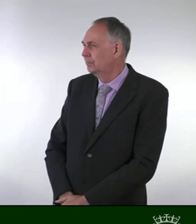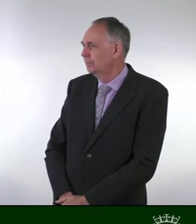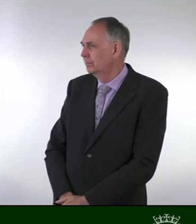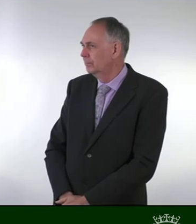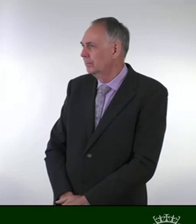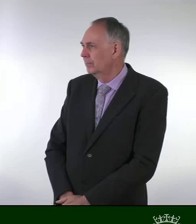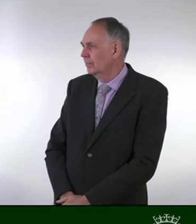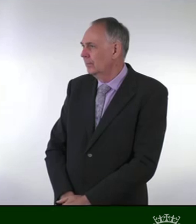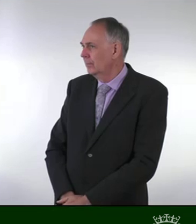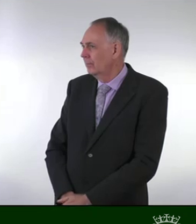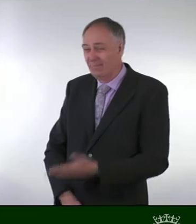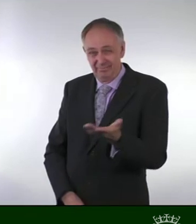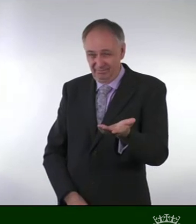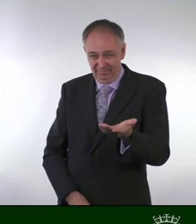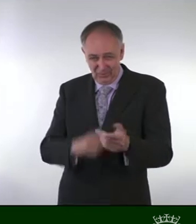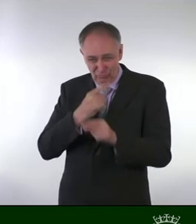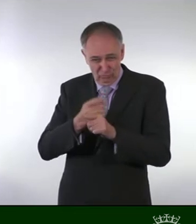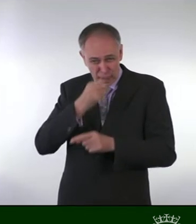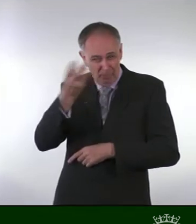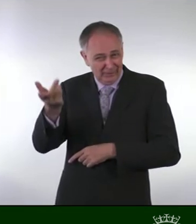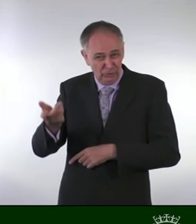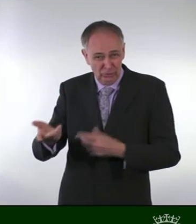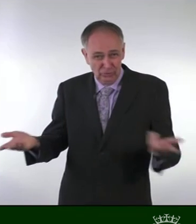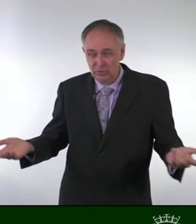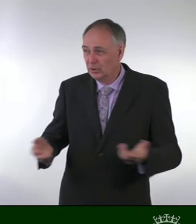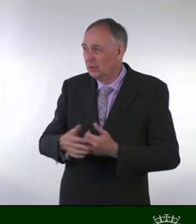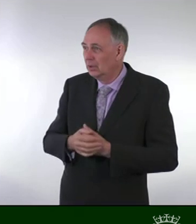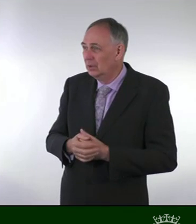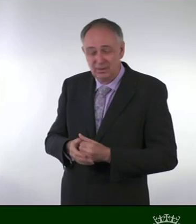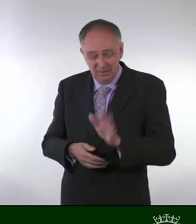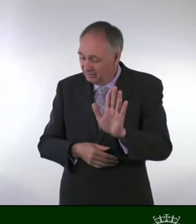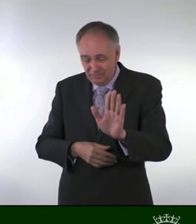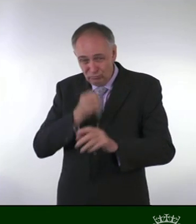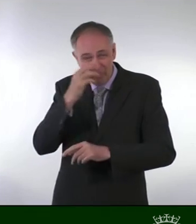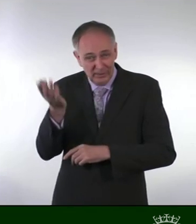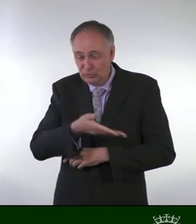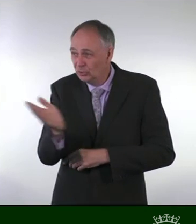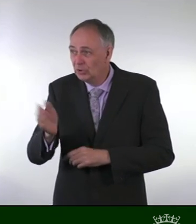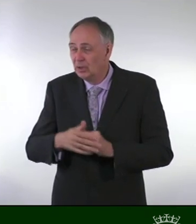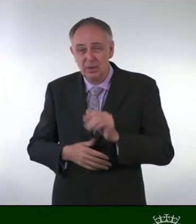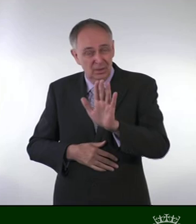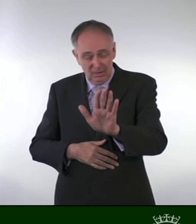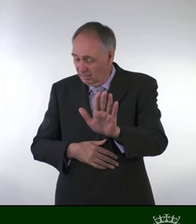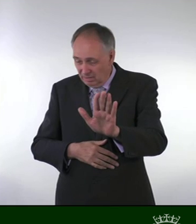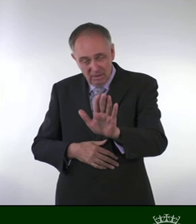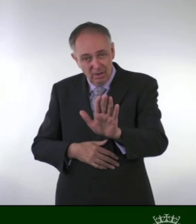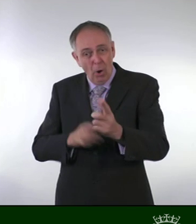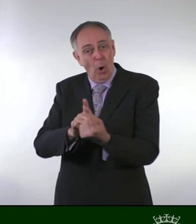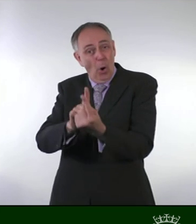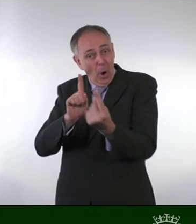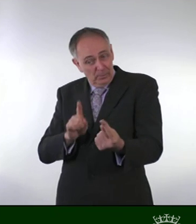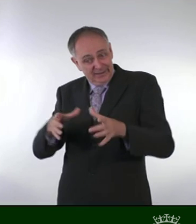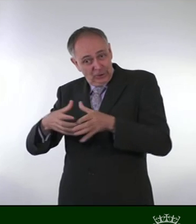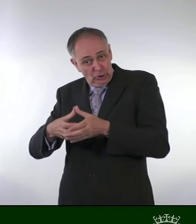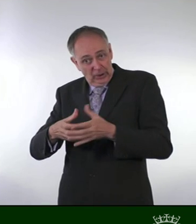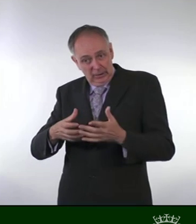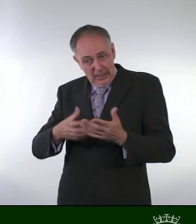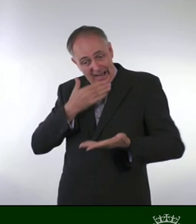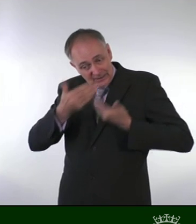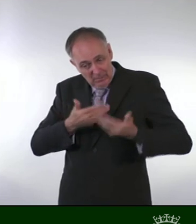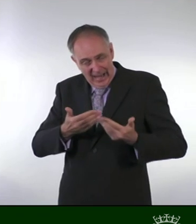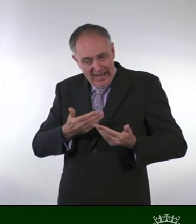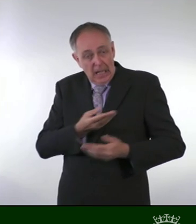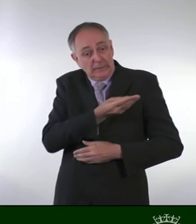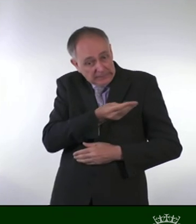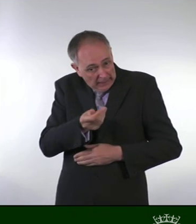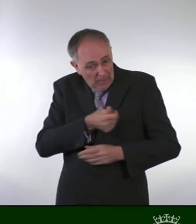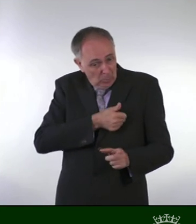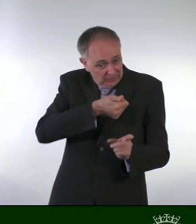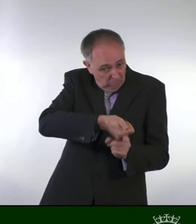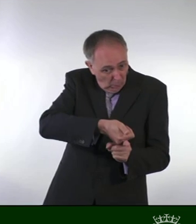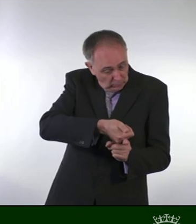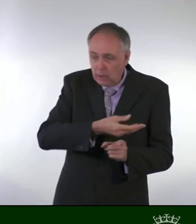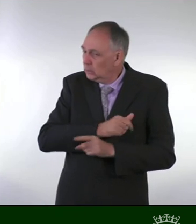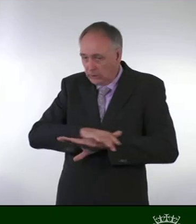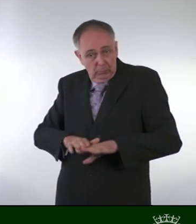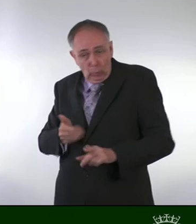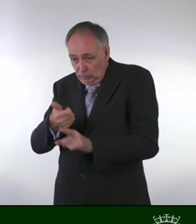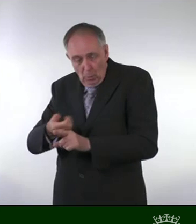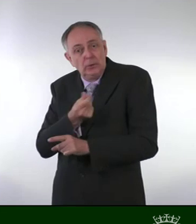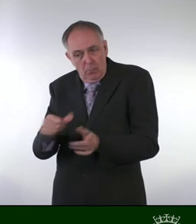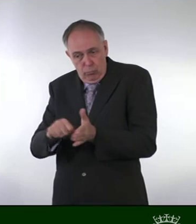This is just such rhetorical nonsense. It is perfectly proper and right for the Opposition to set out the parts of the package that we support the Government on and to highlight where there are problems.